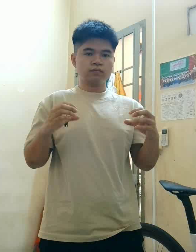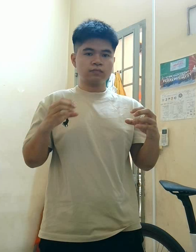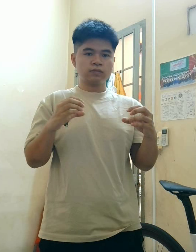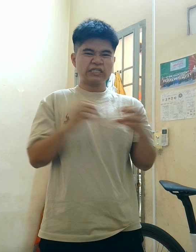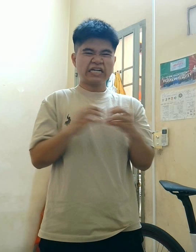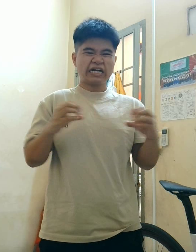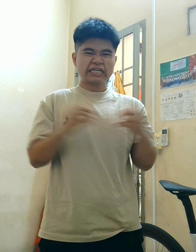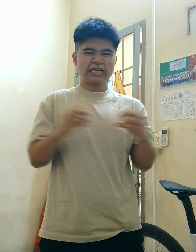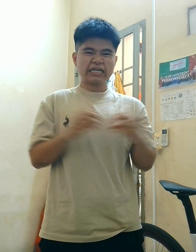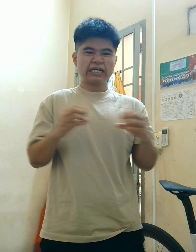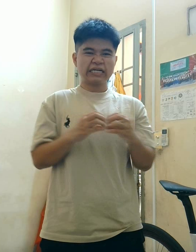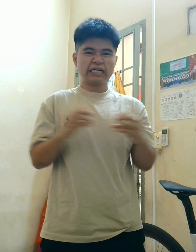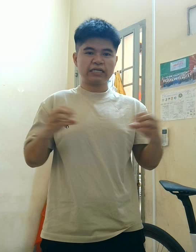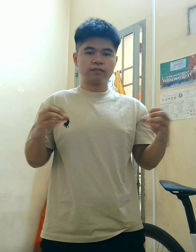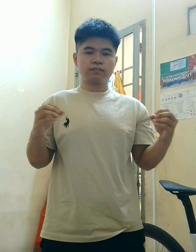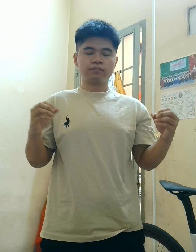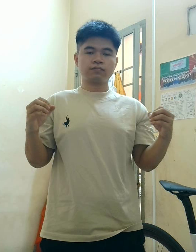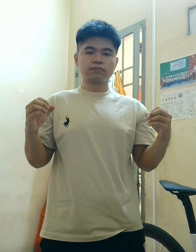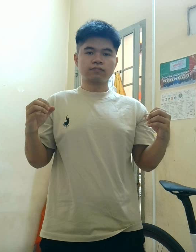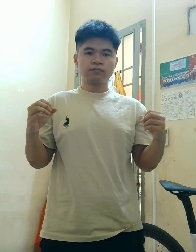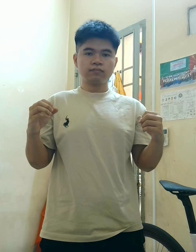cai nhau